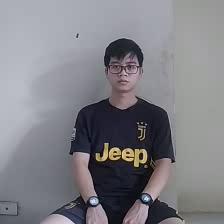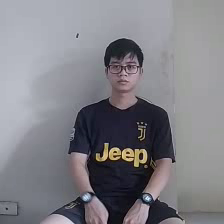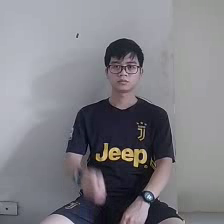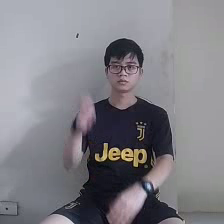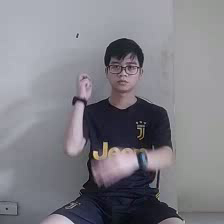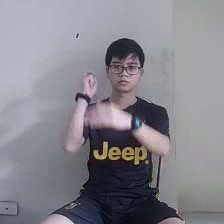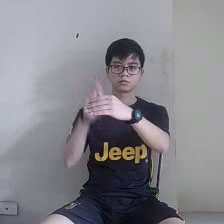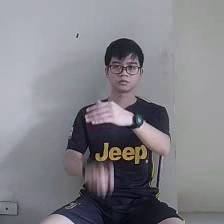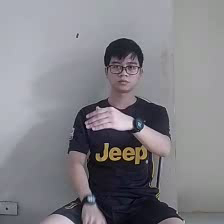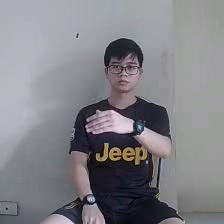Phạt